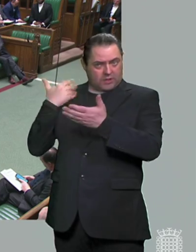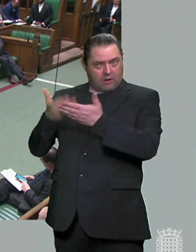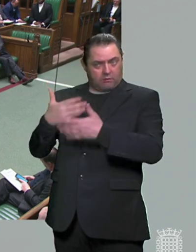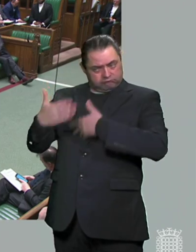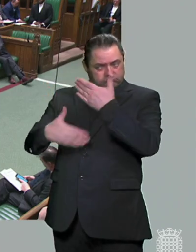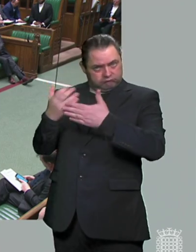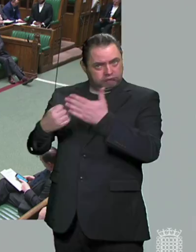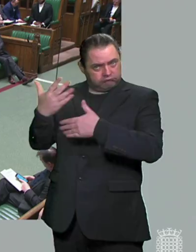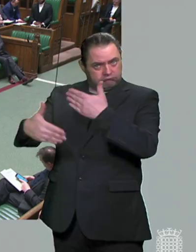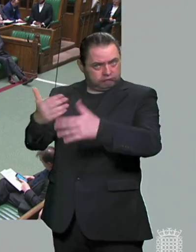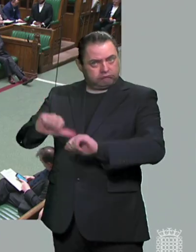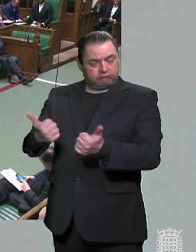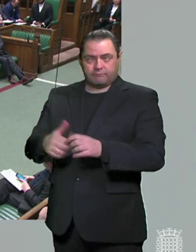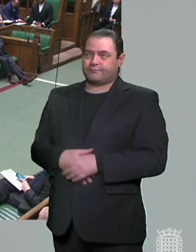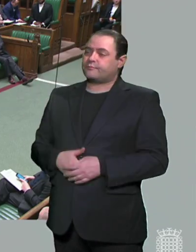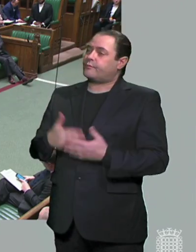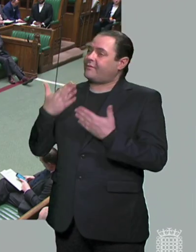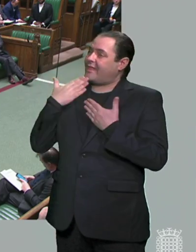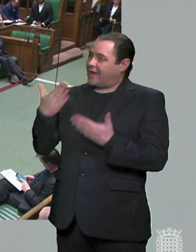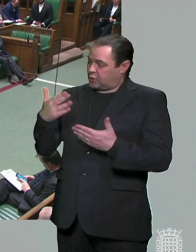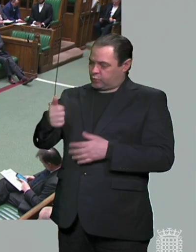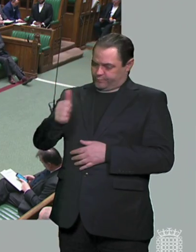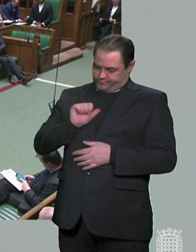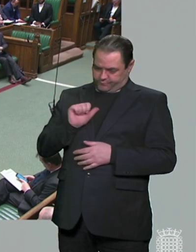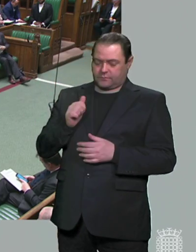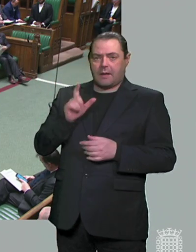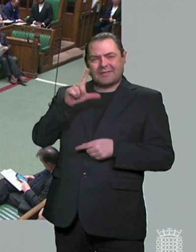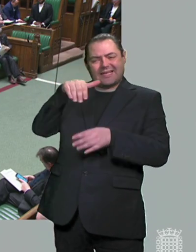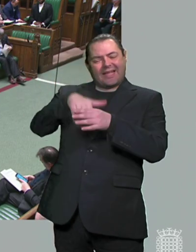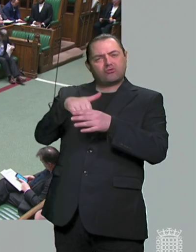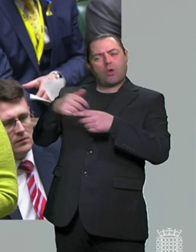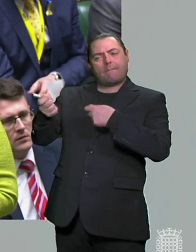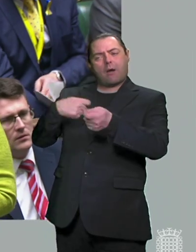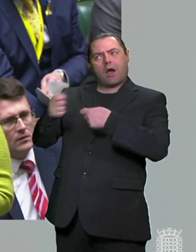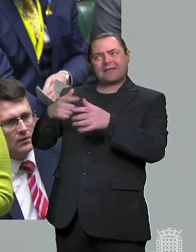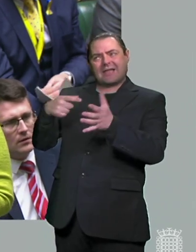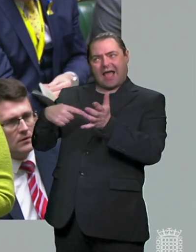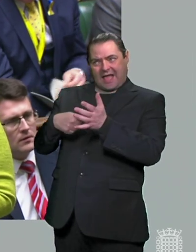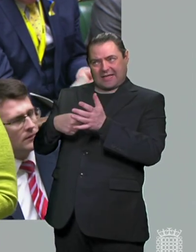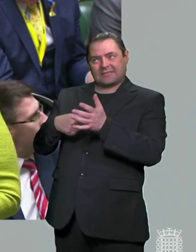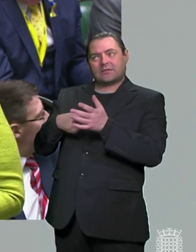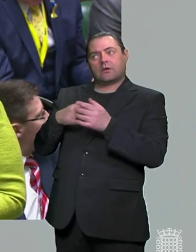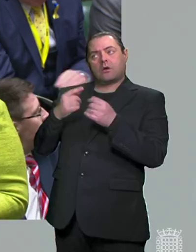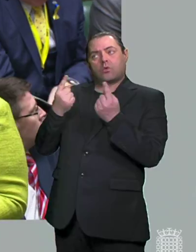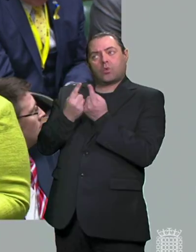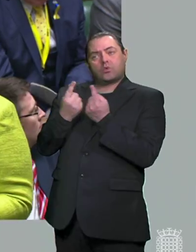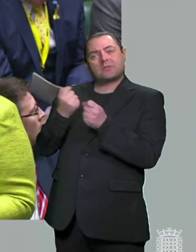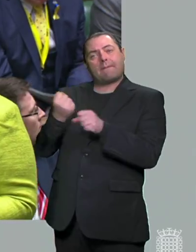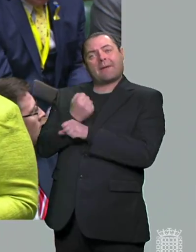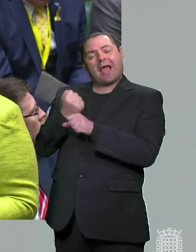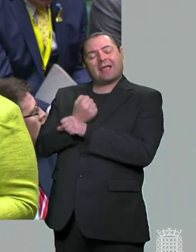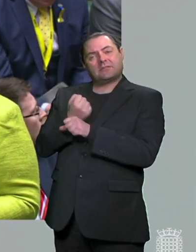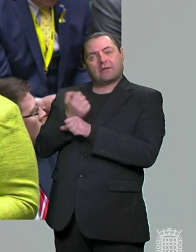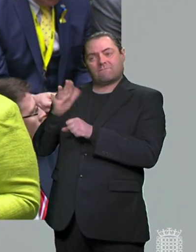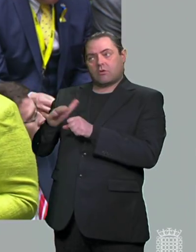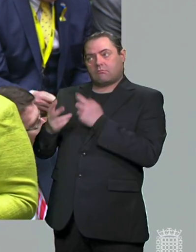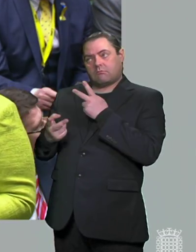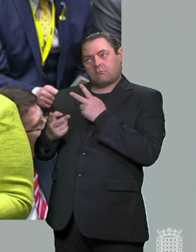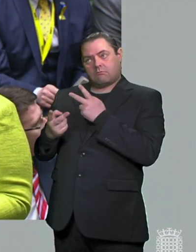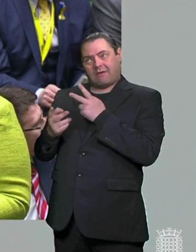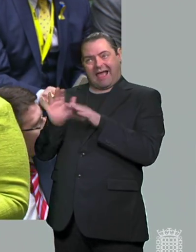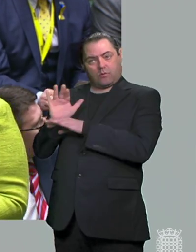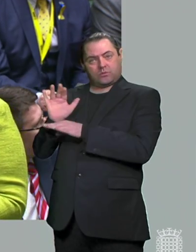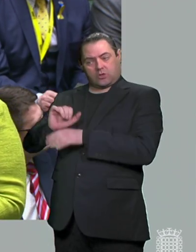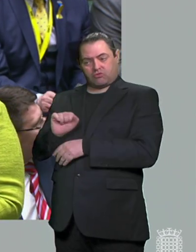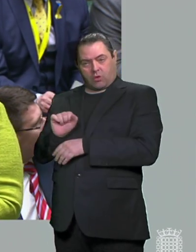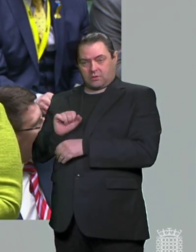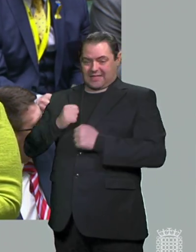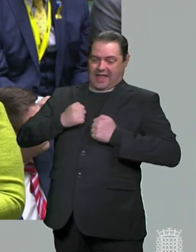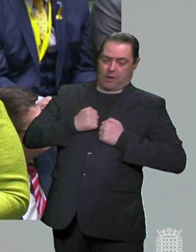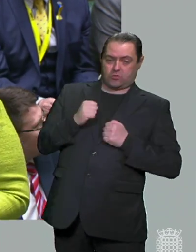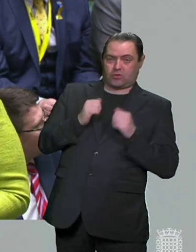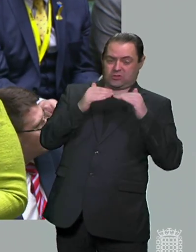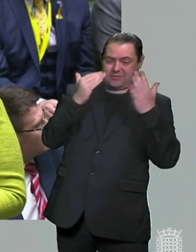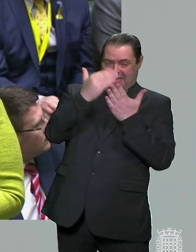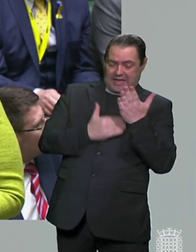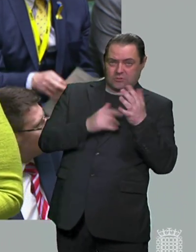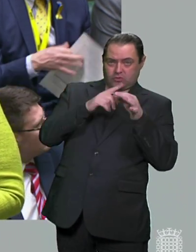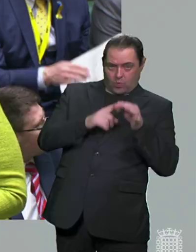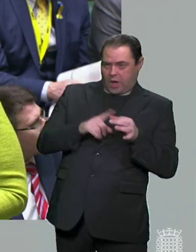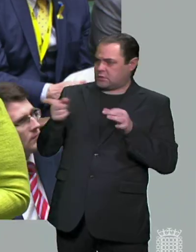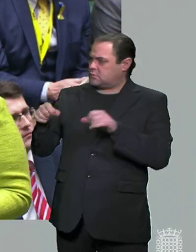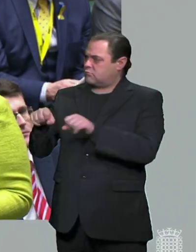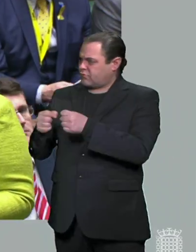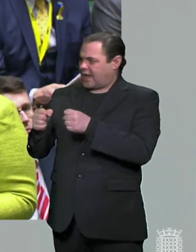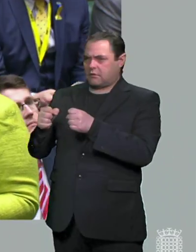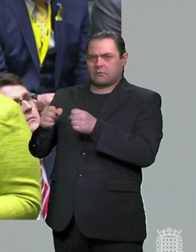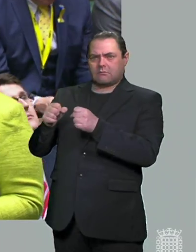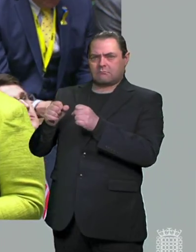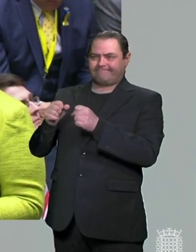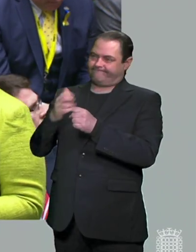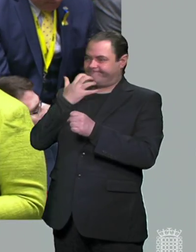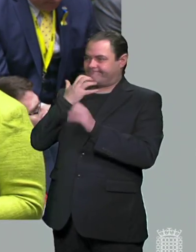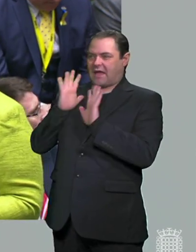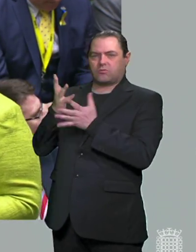Because of the United Kingdom Internal Market Act 2022, goods made in the rest of the UK cannot be kept out of Scotland, even if they do not meet future Scottish standards on quality, safety or environmental impact.